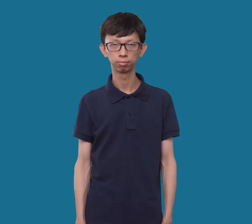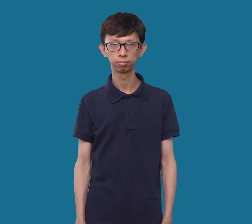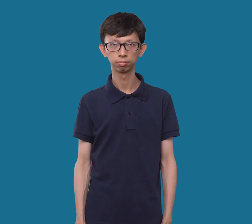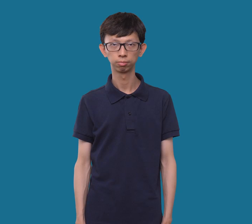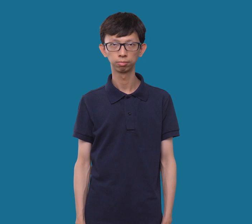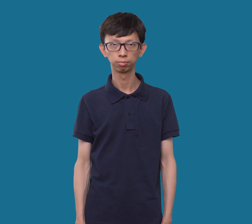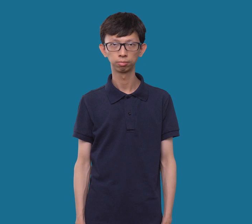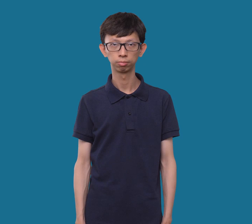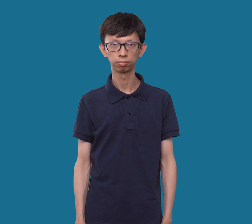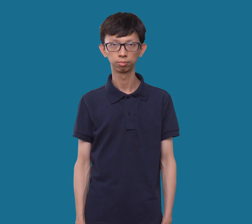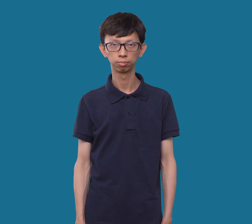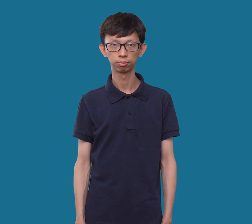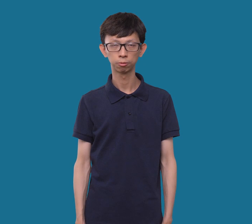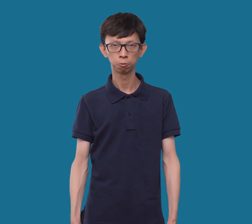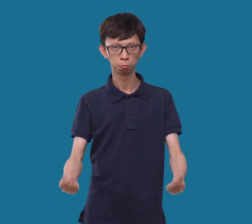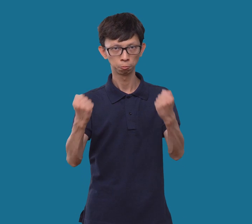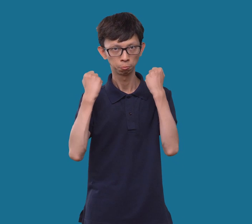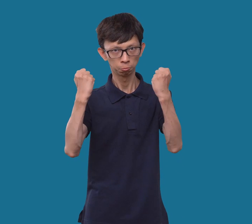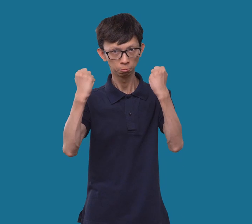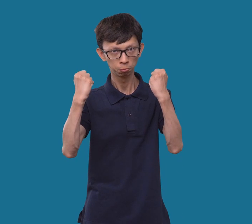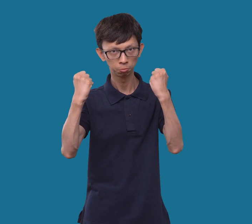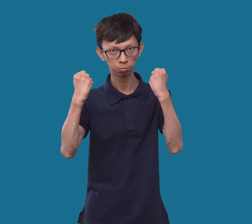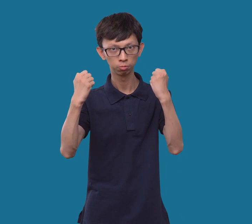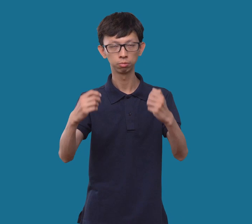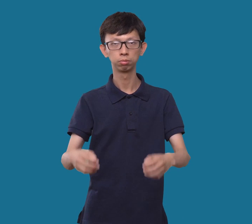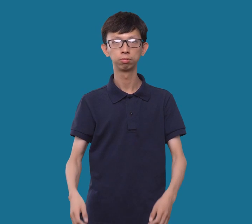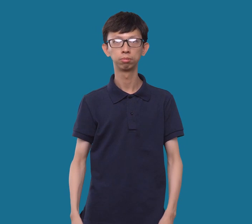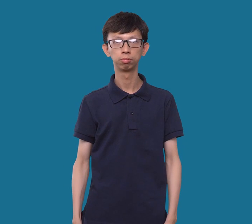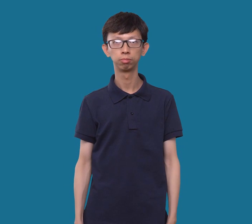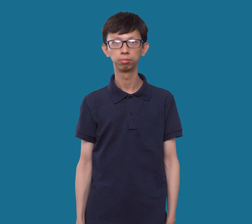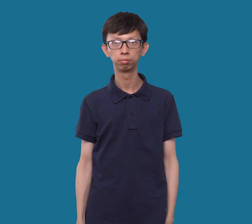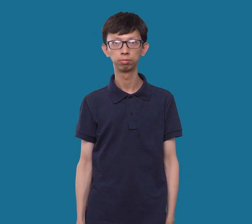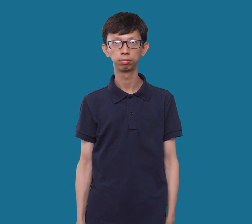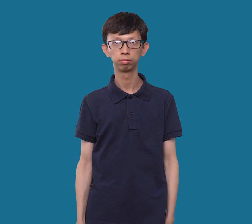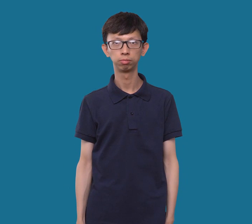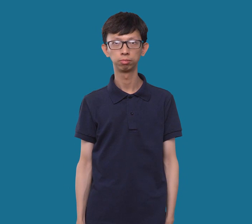kiên quyết